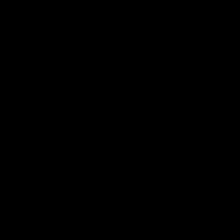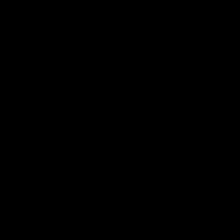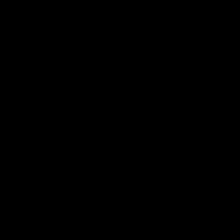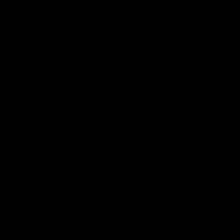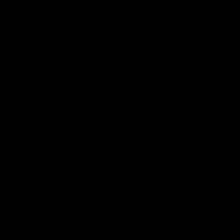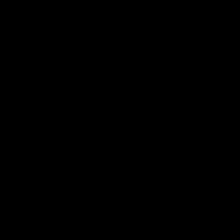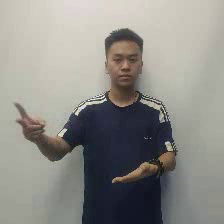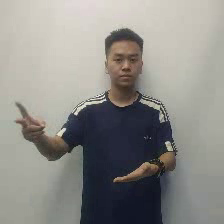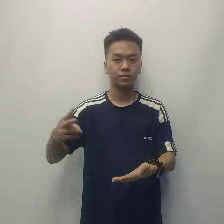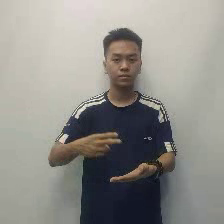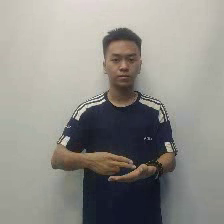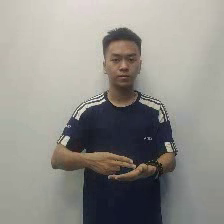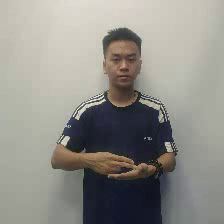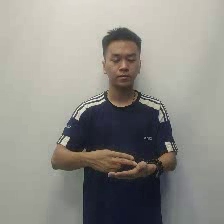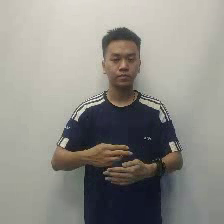Thức dậy